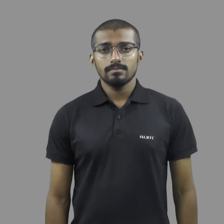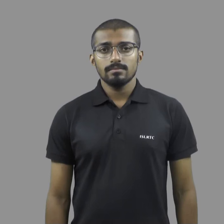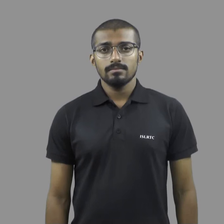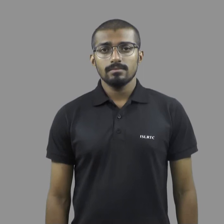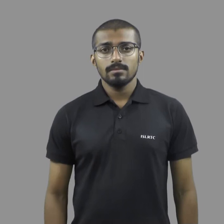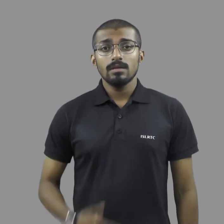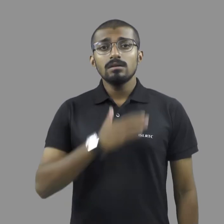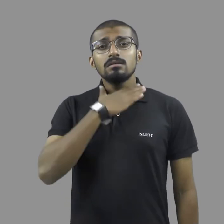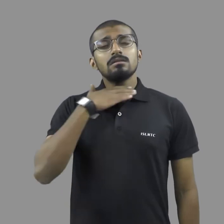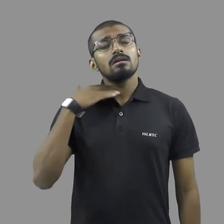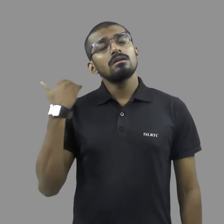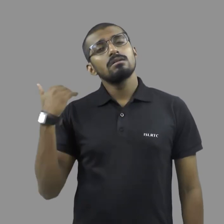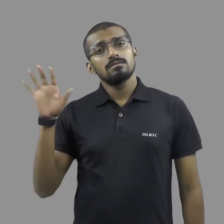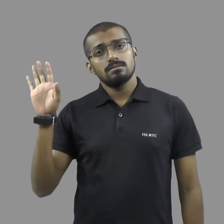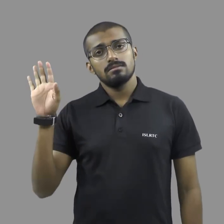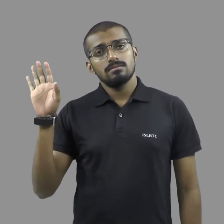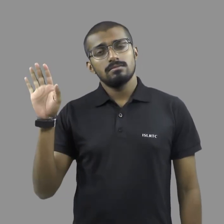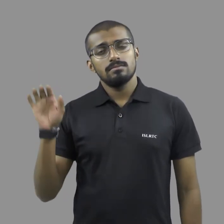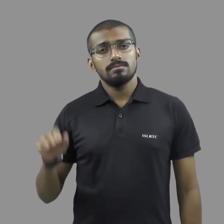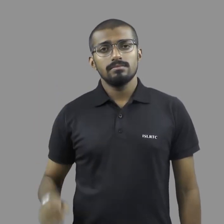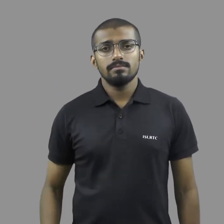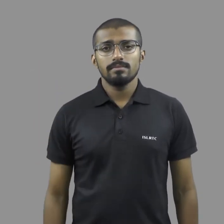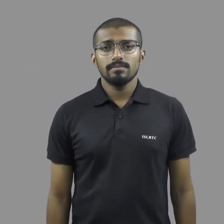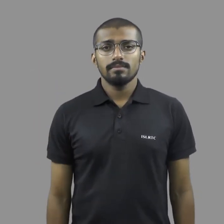Die